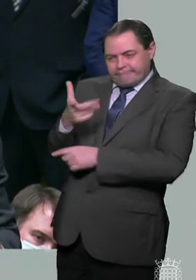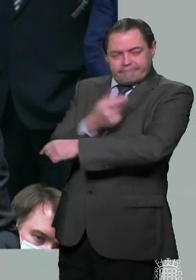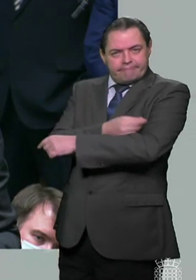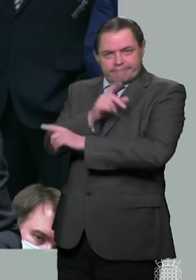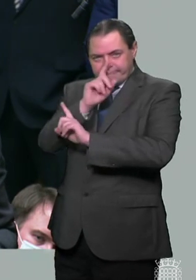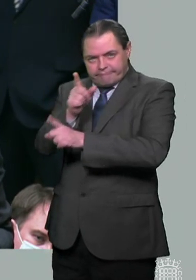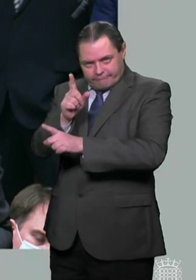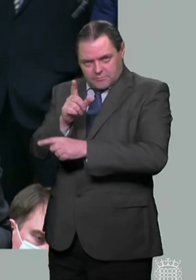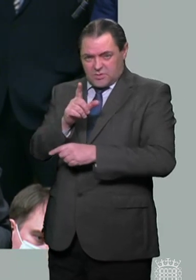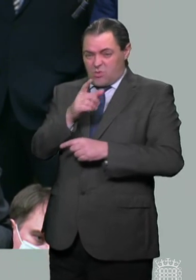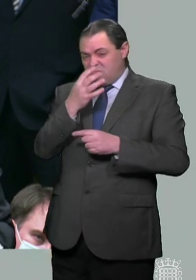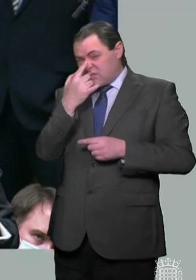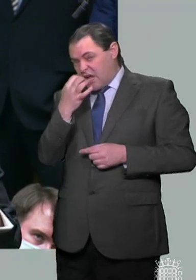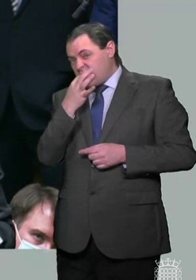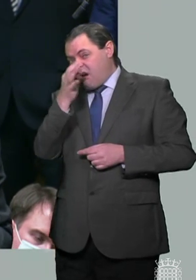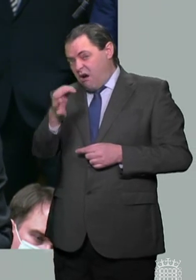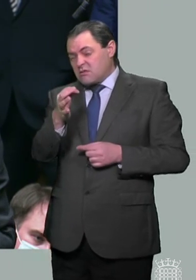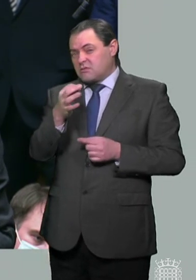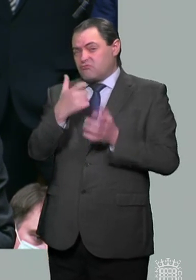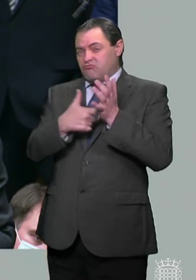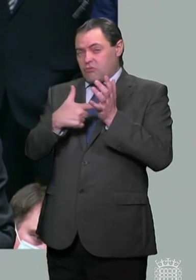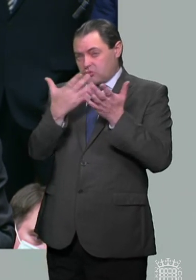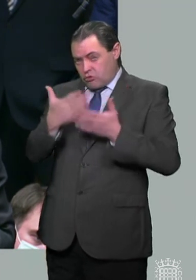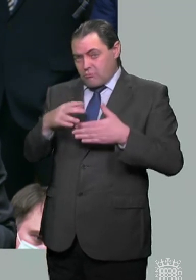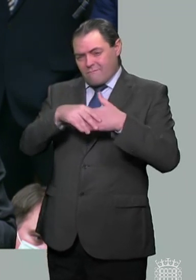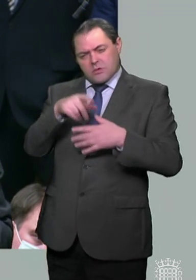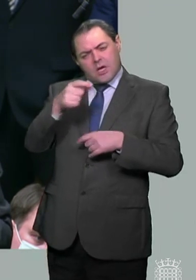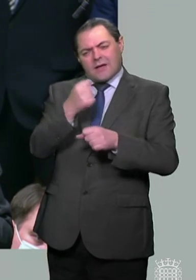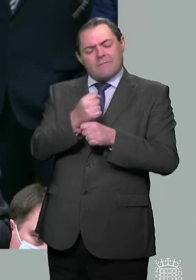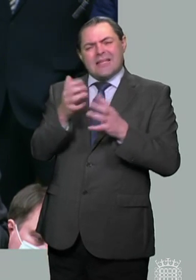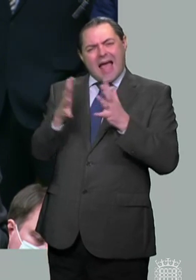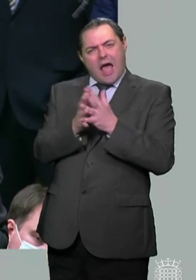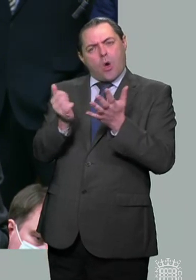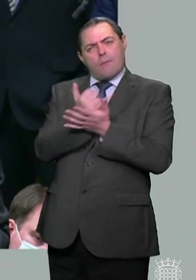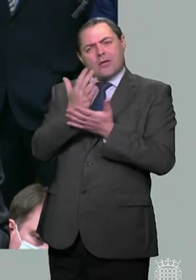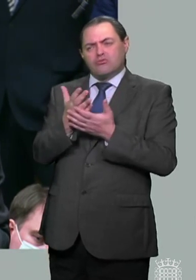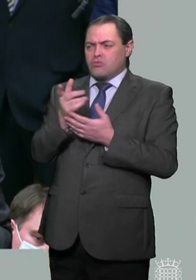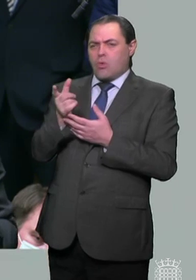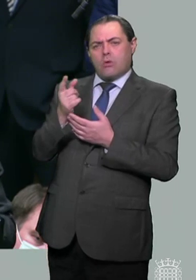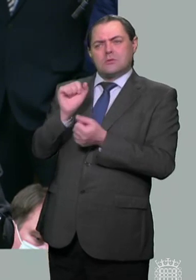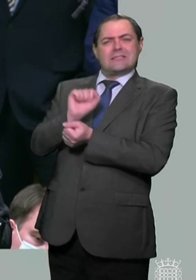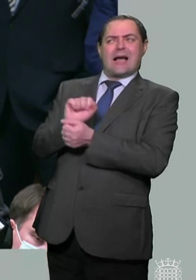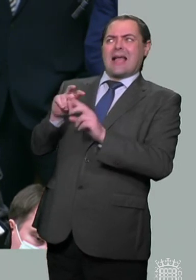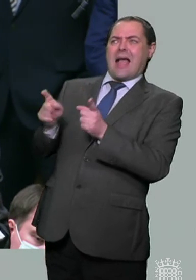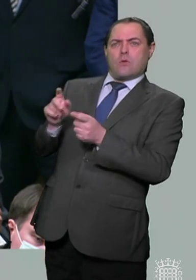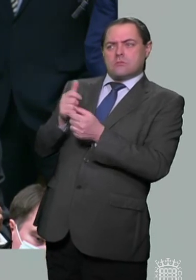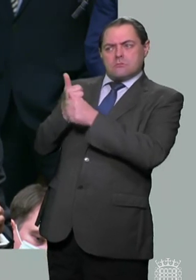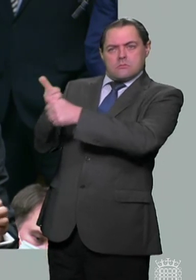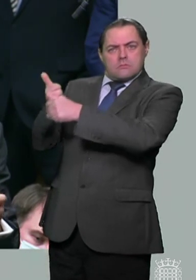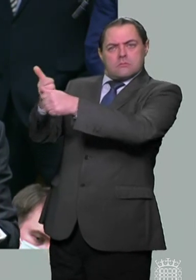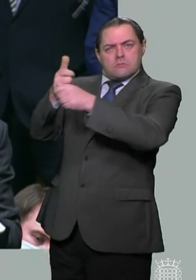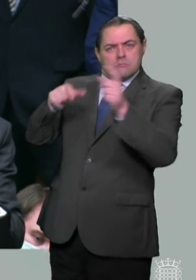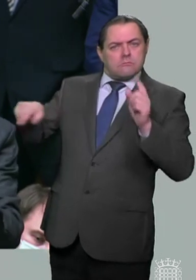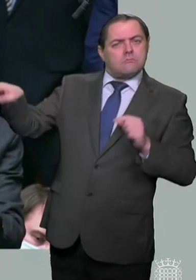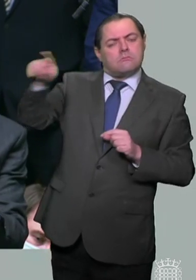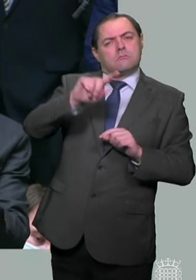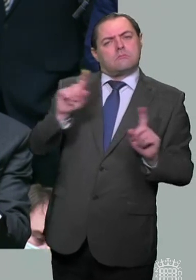Can I ask my right honourable Friend what steps the Government are taking to ensure that more centres are available, particularly in rural areas?